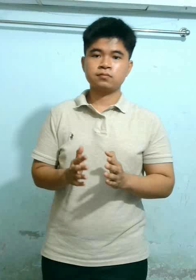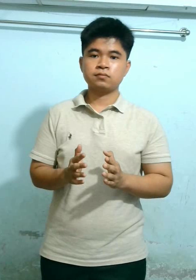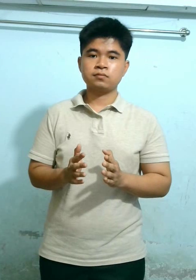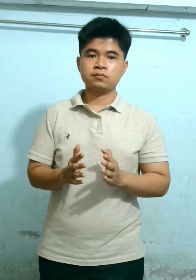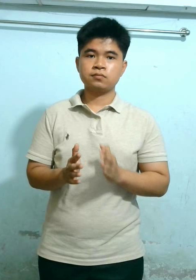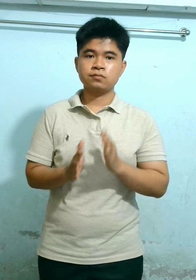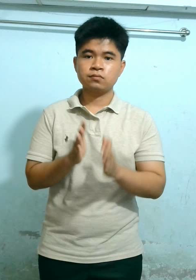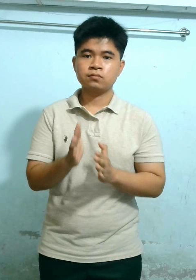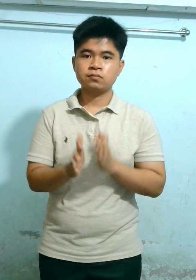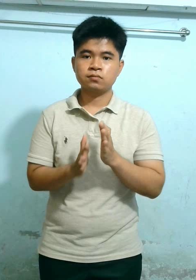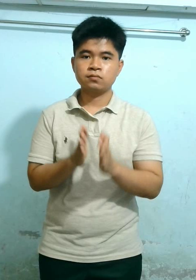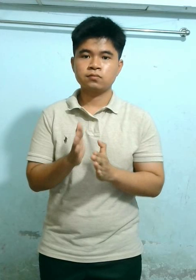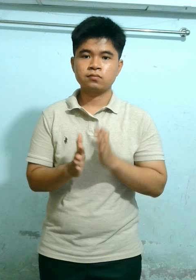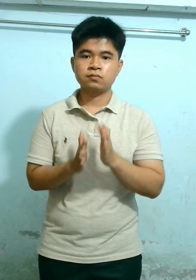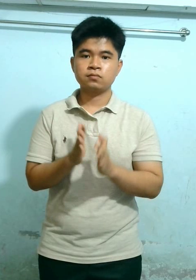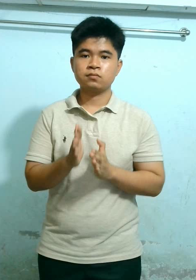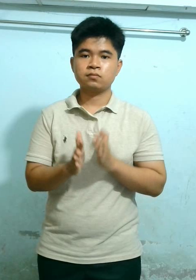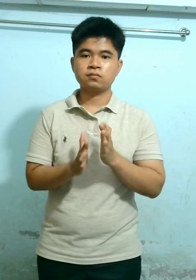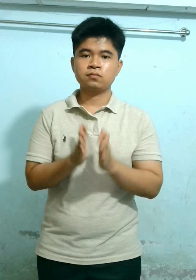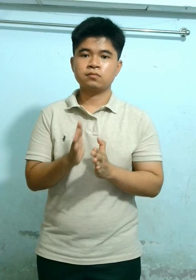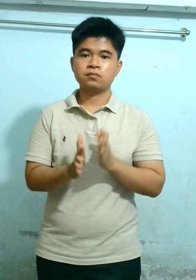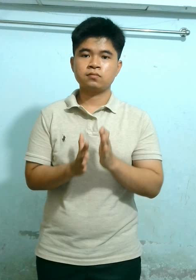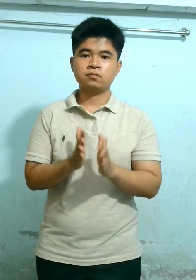ngon ngu ki hieu